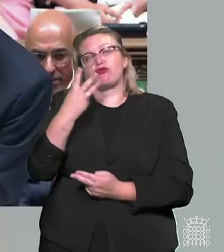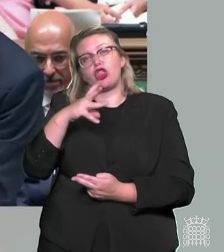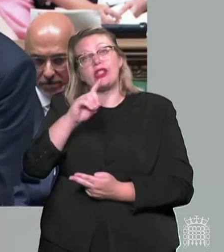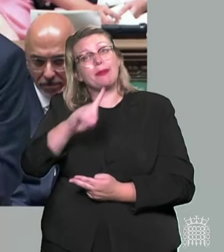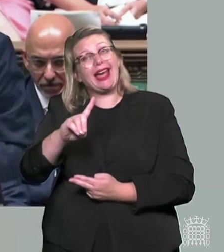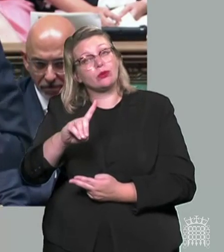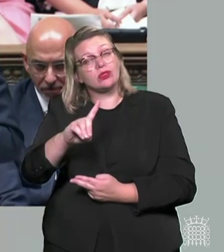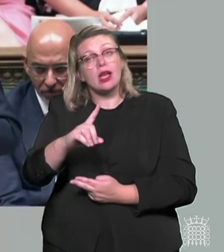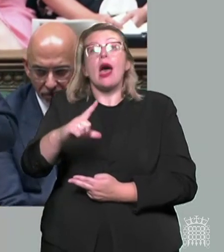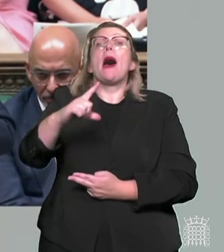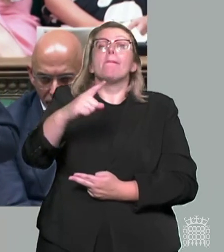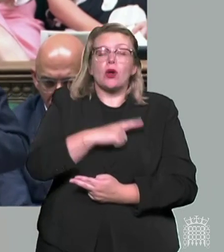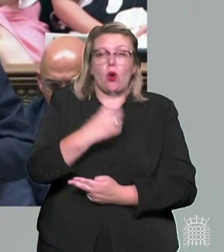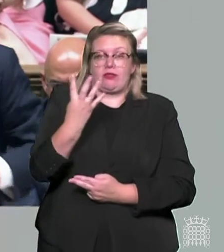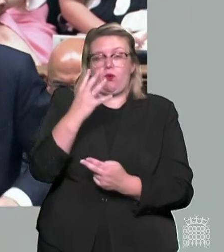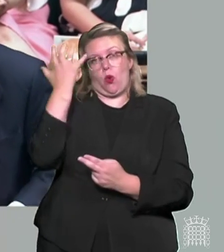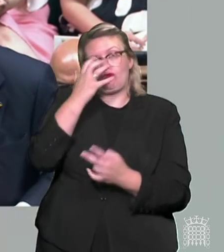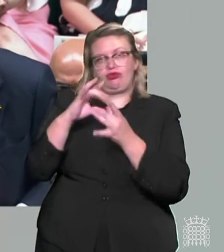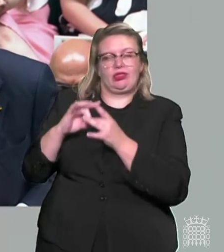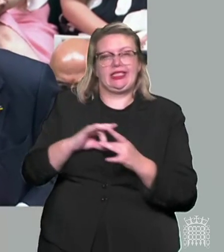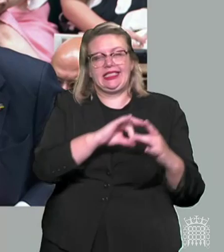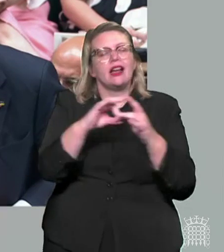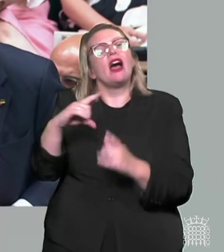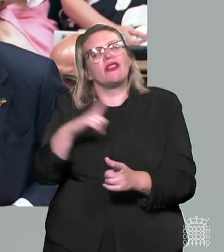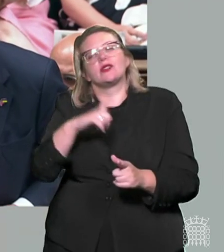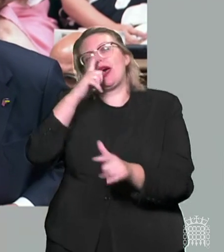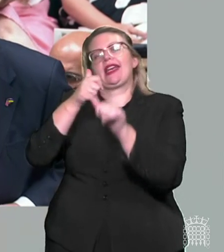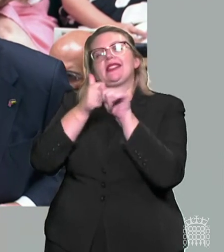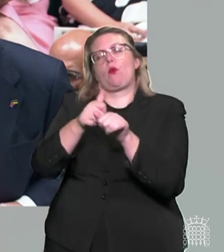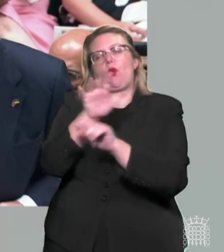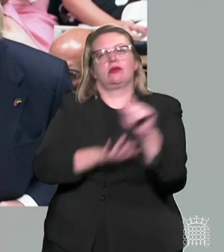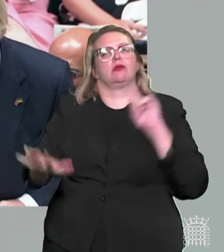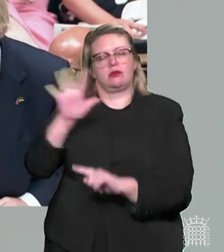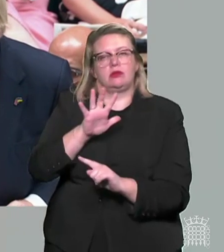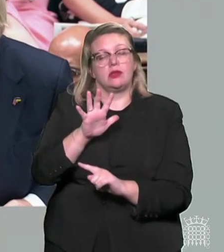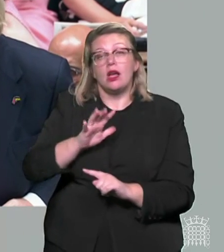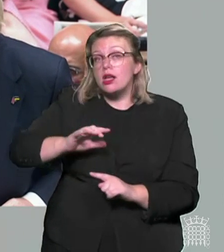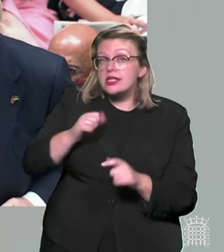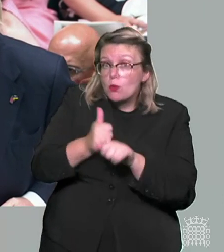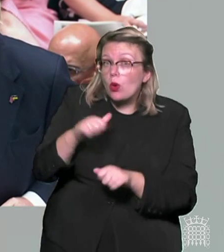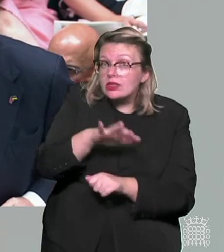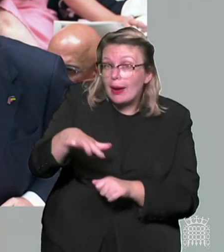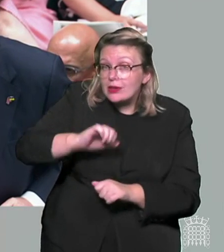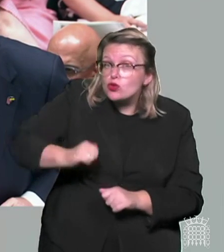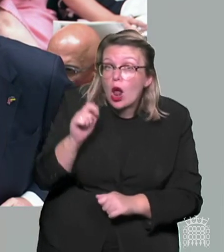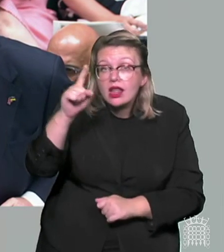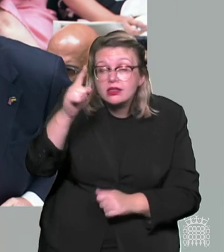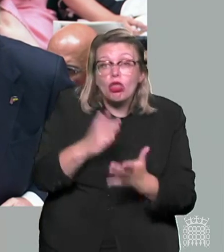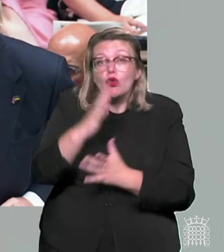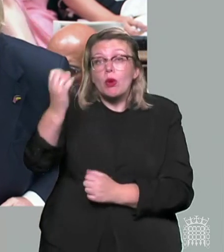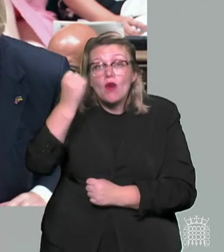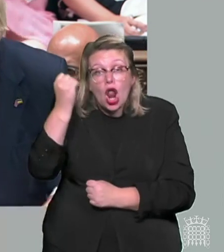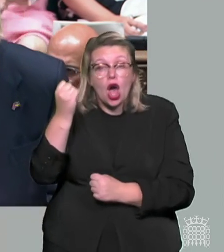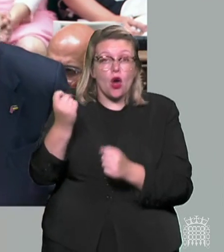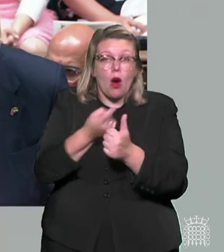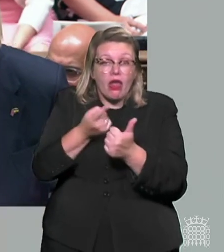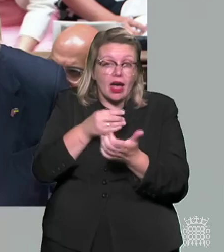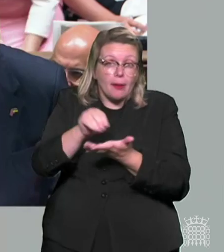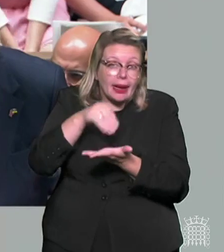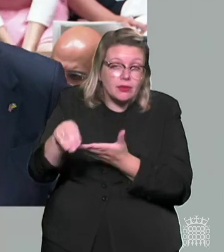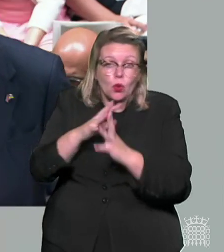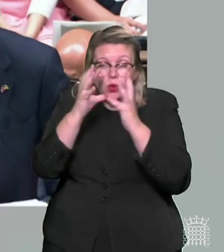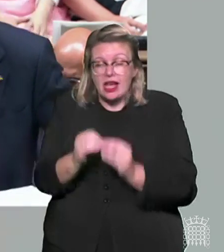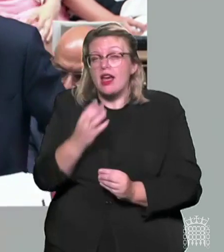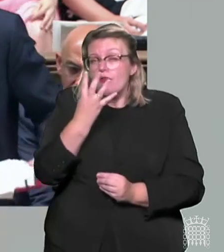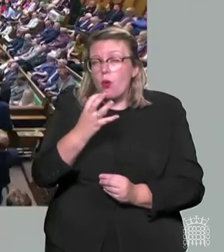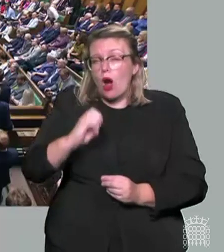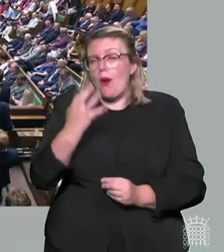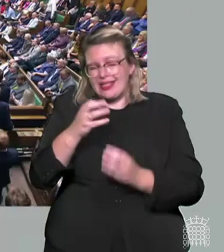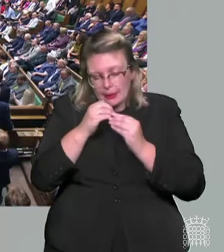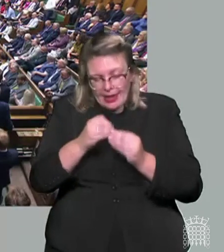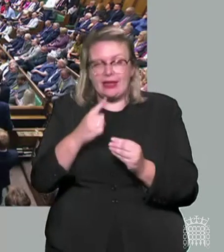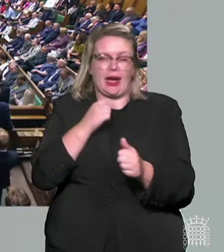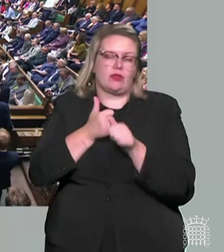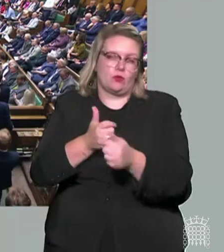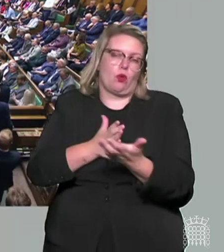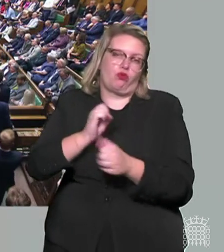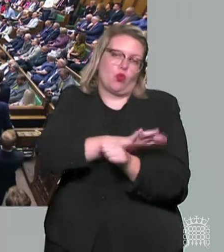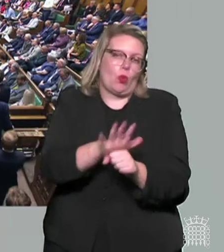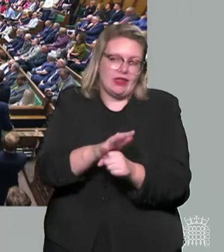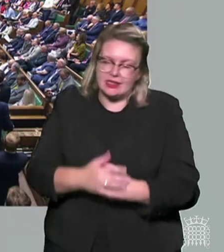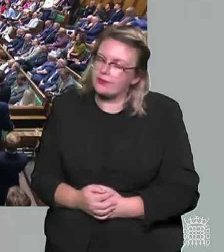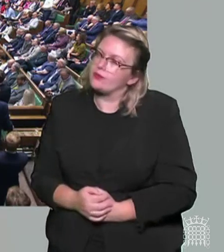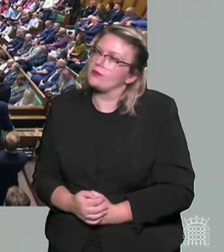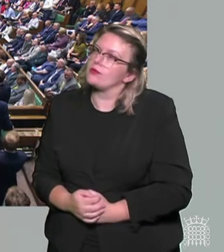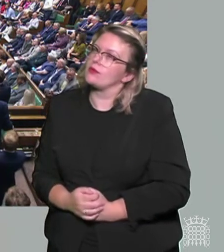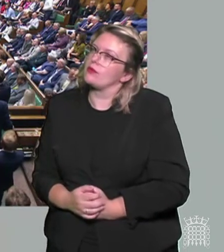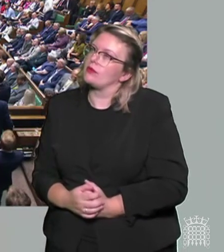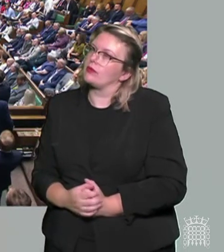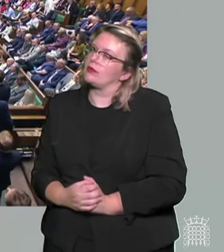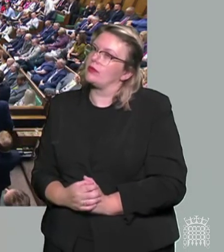It was because of the Union that we were able to support families up and down the country, in Scotland, with the furlough and other payments, to the tune of £408 billion.